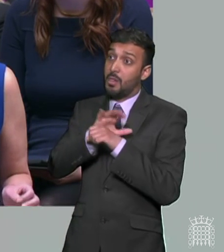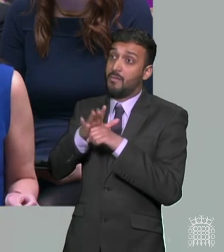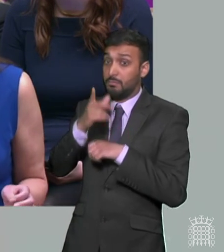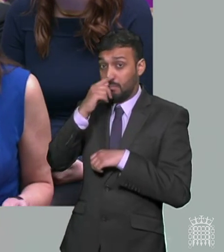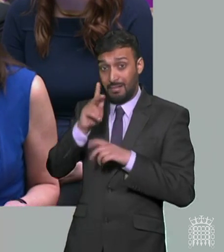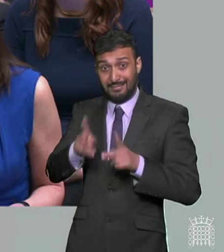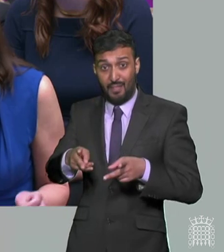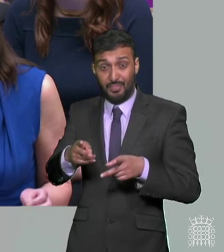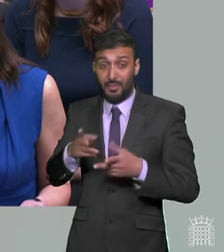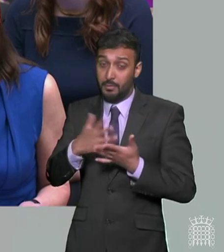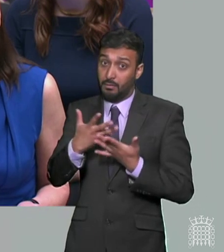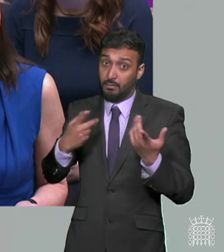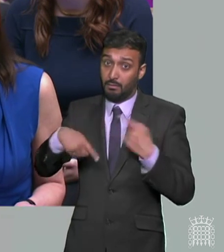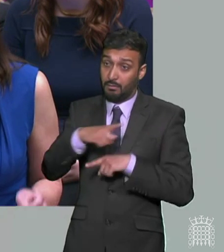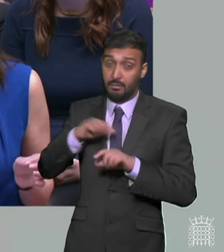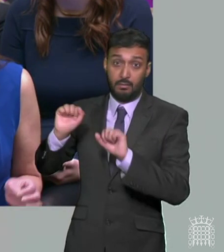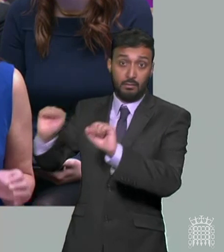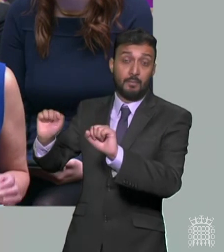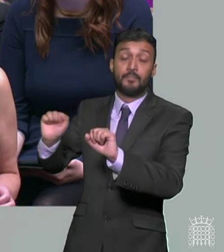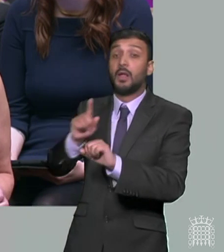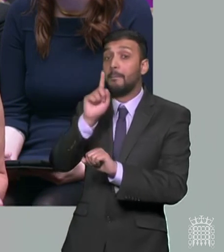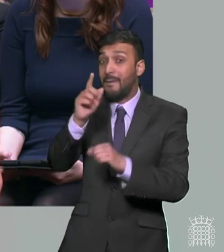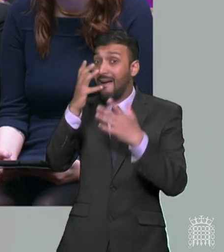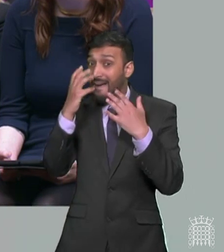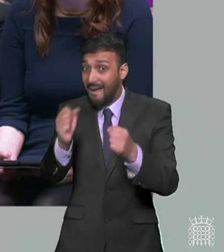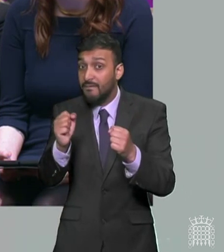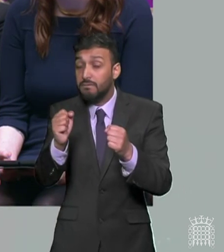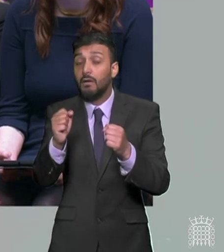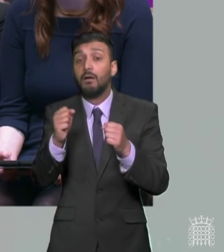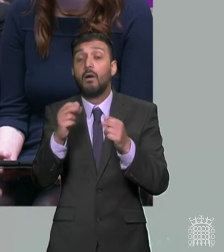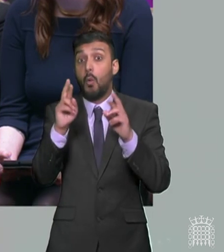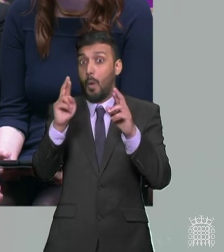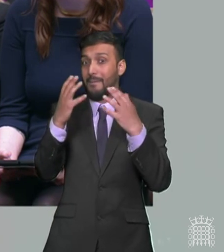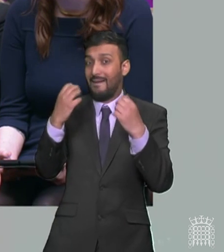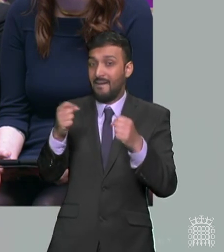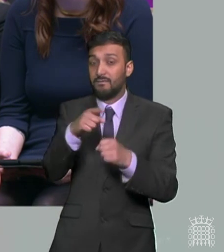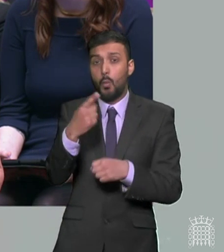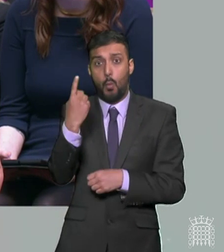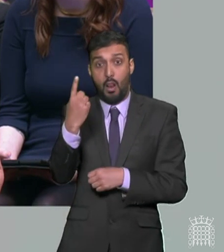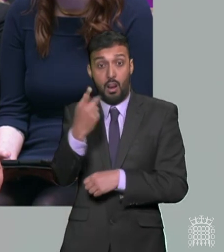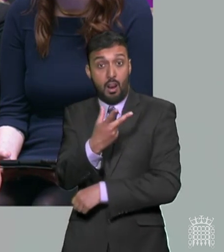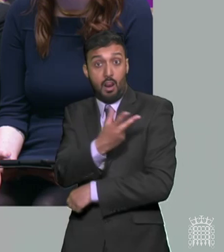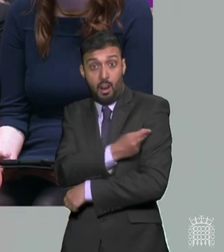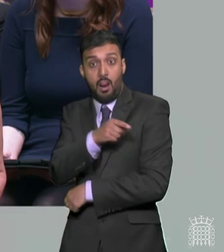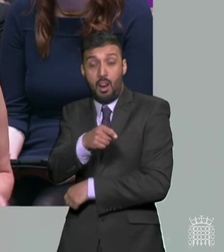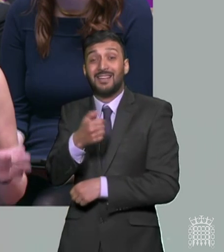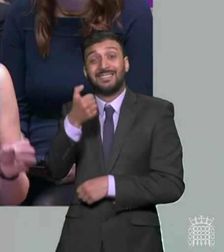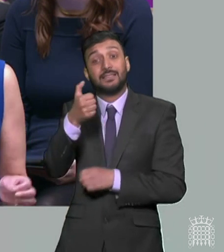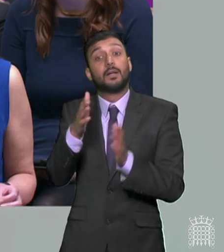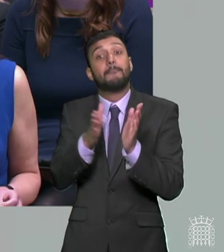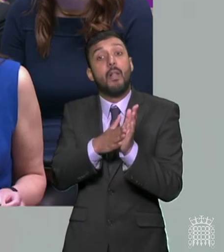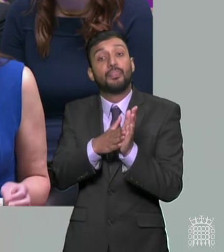There is hope, though. Evusheld gives immunocompromised people 83% protection for six months.